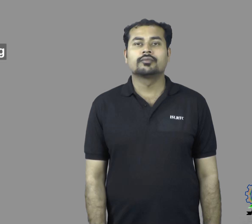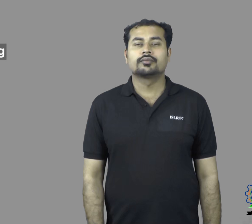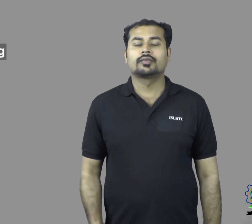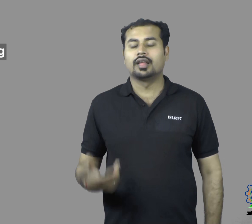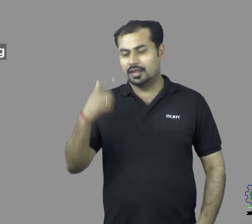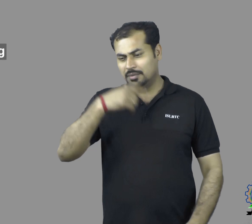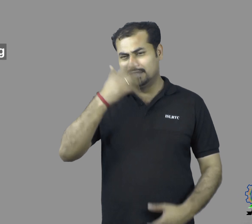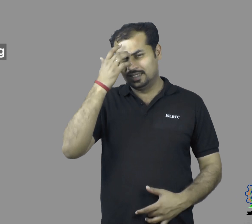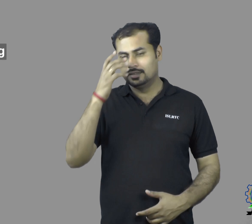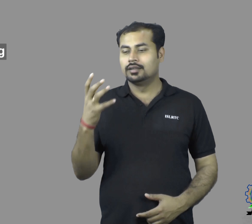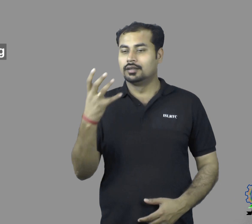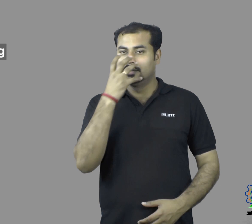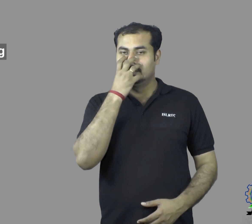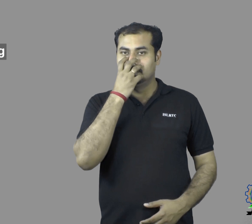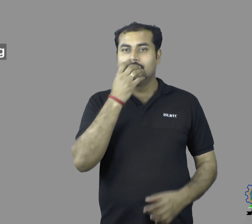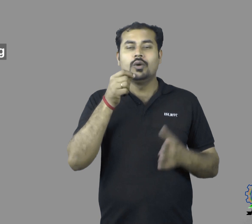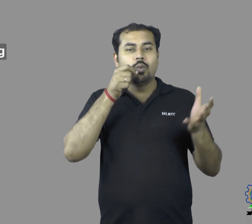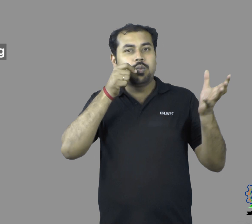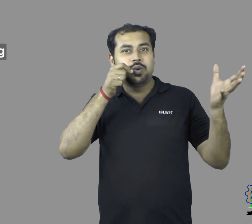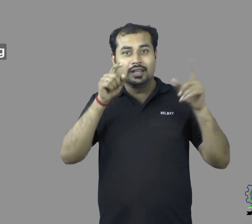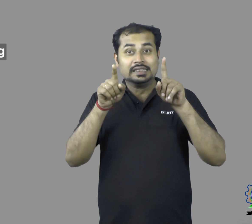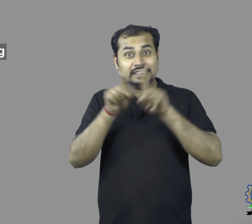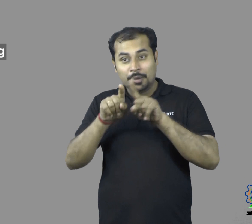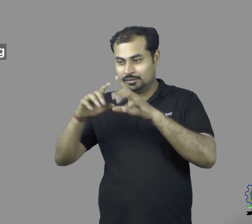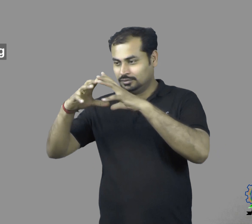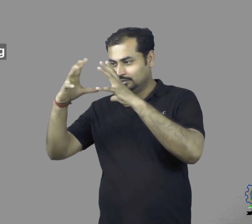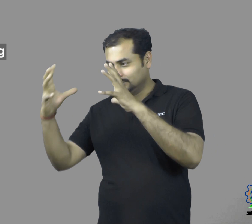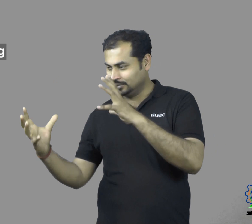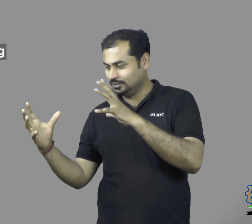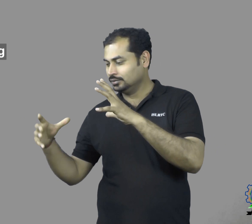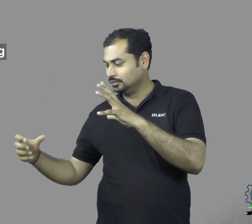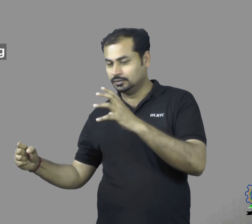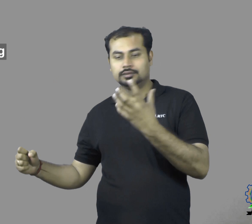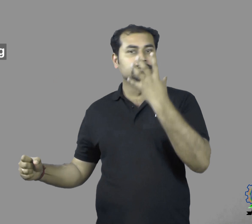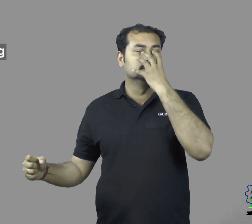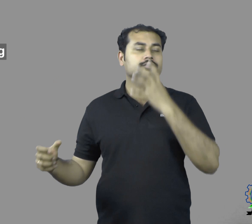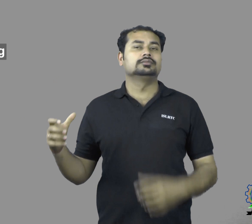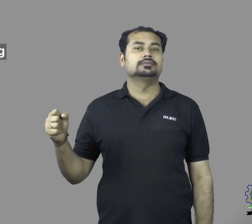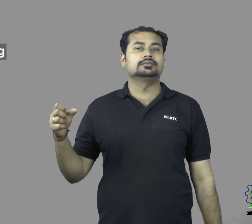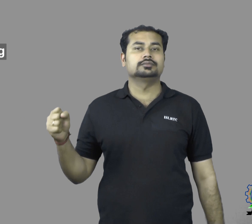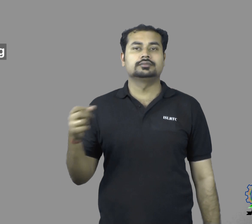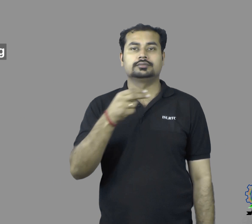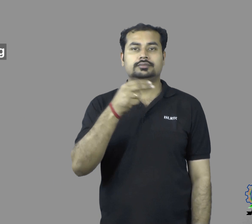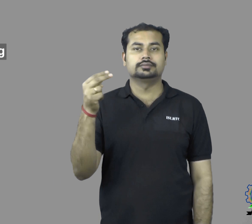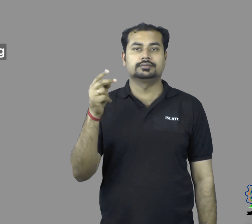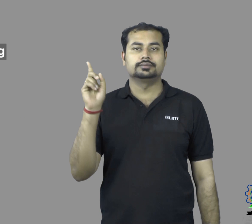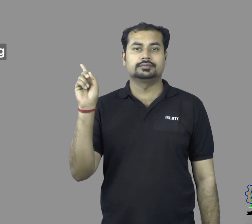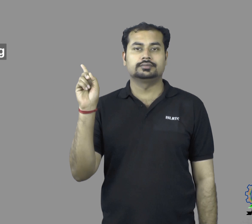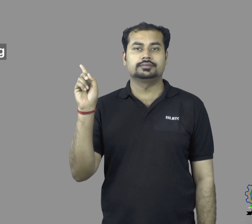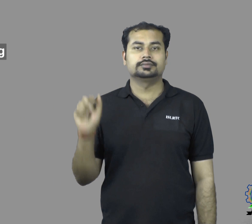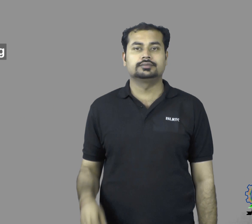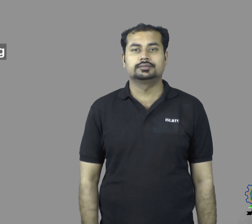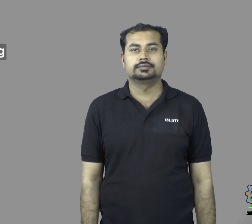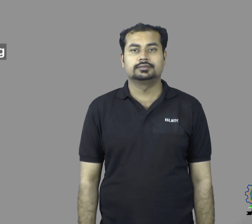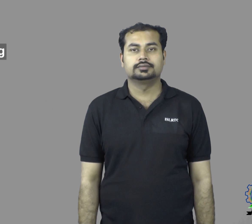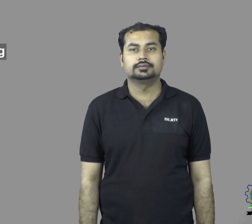Resuscitation Bag